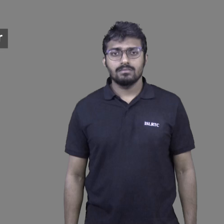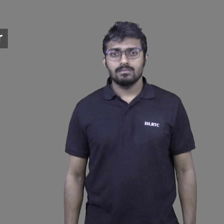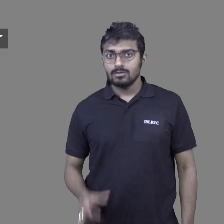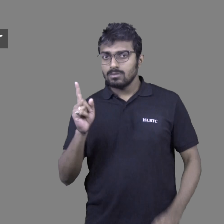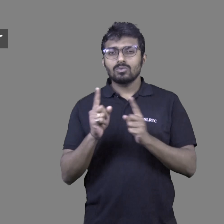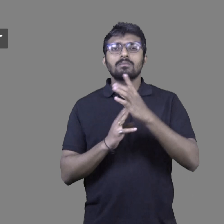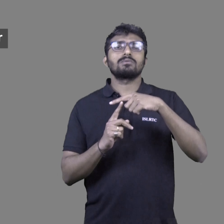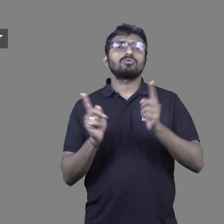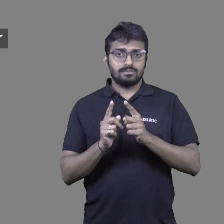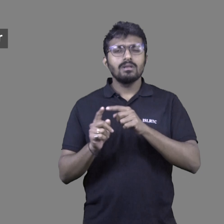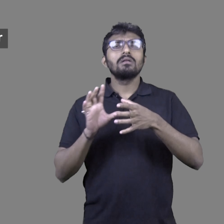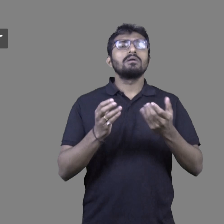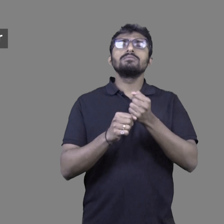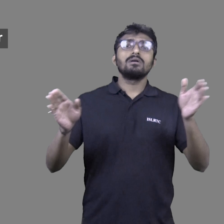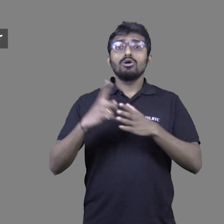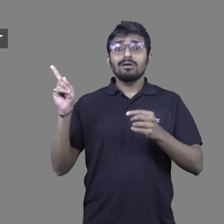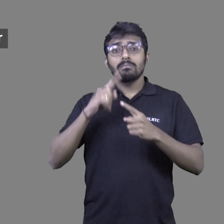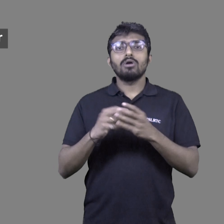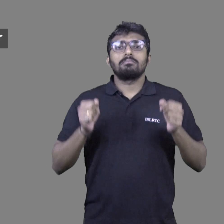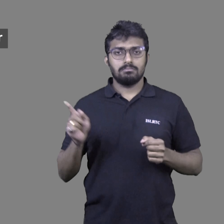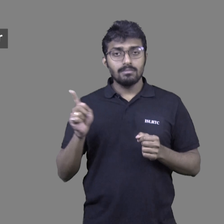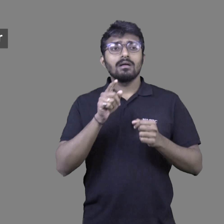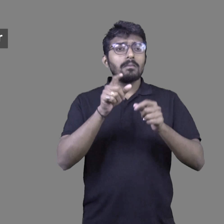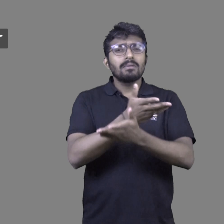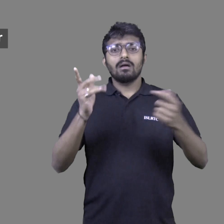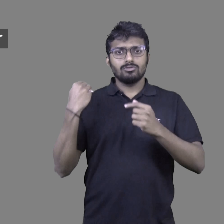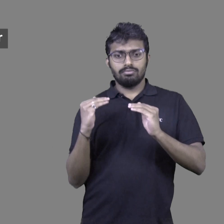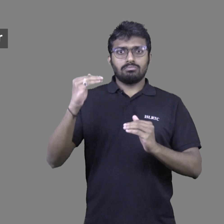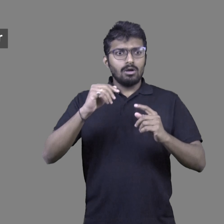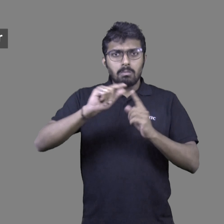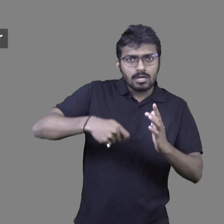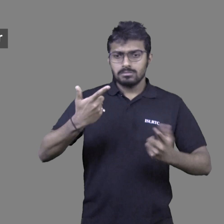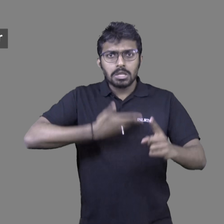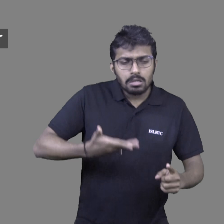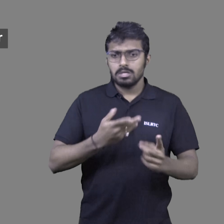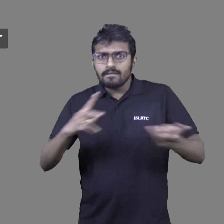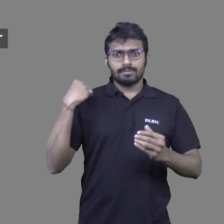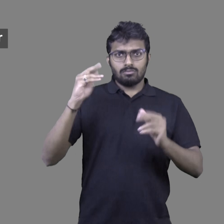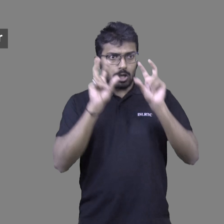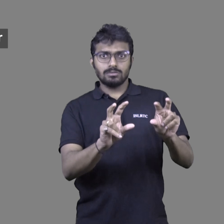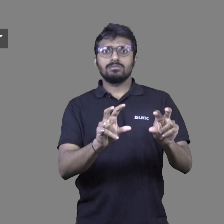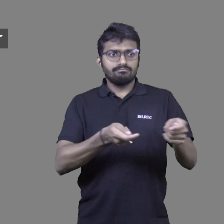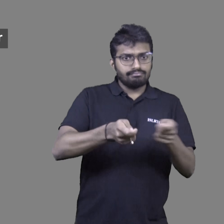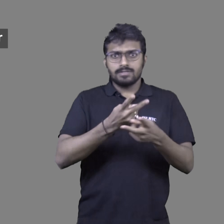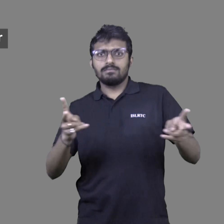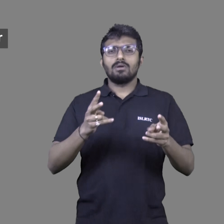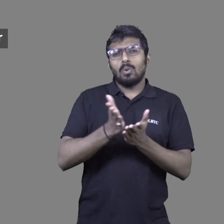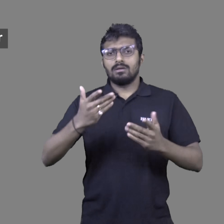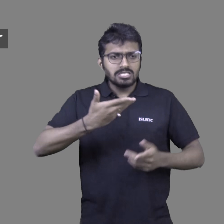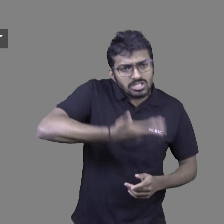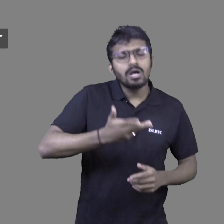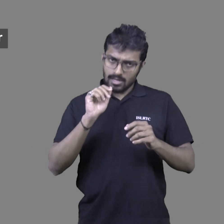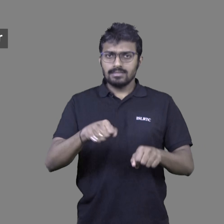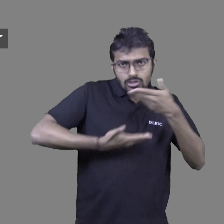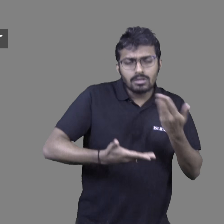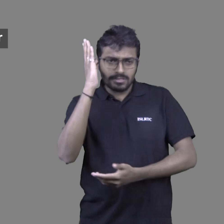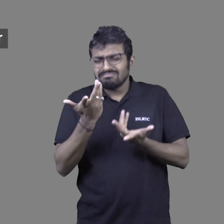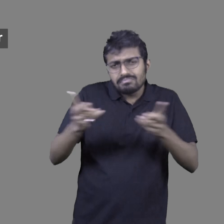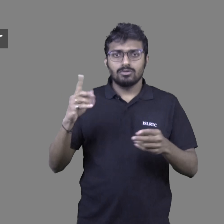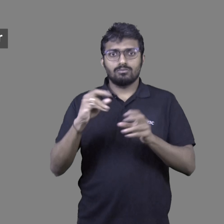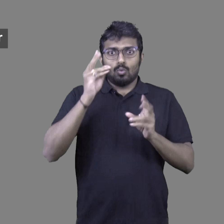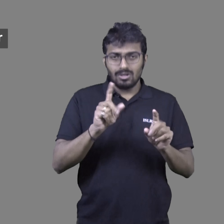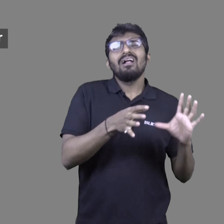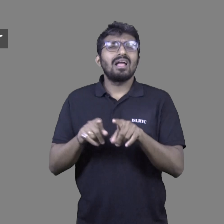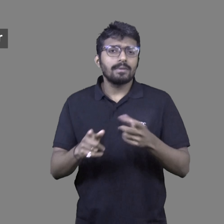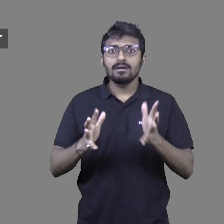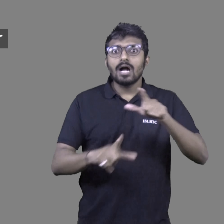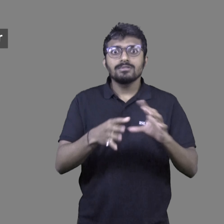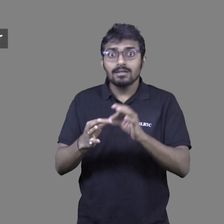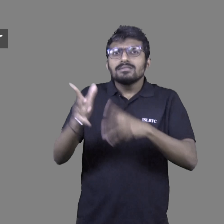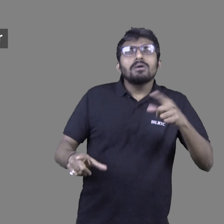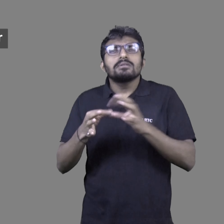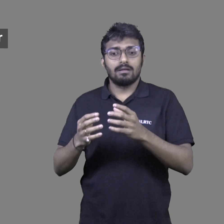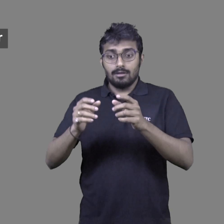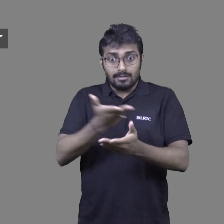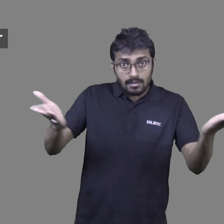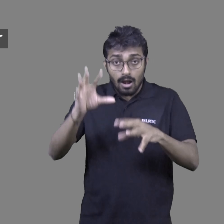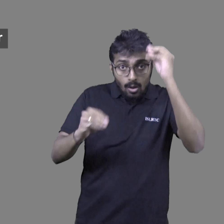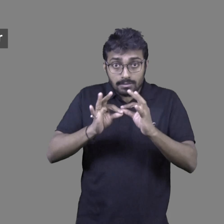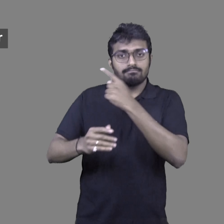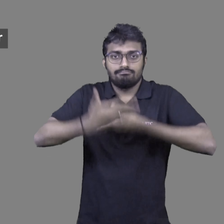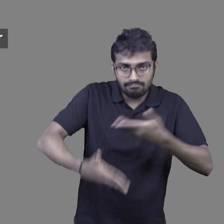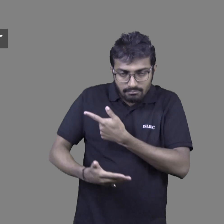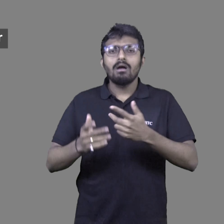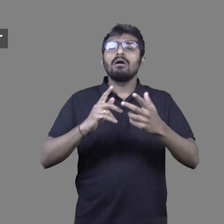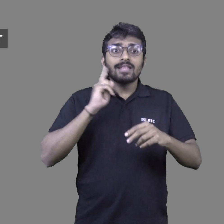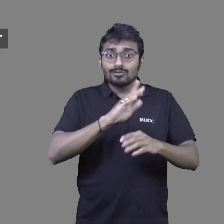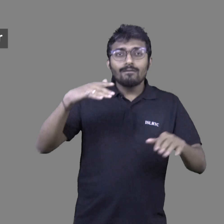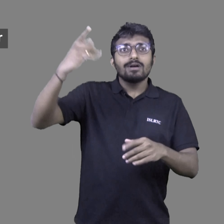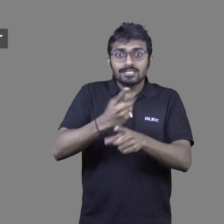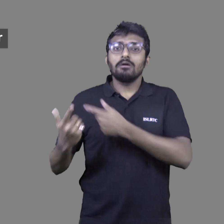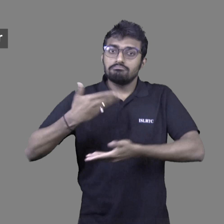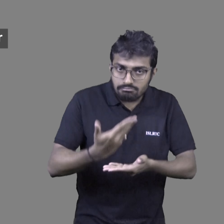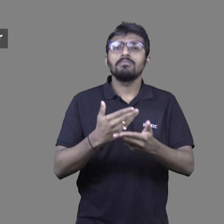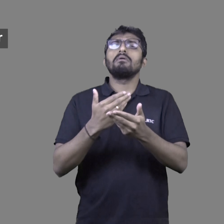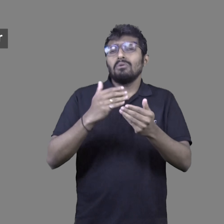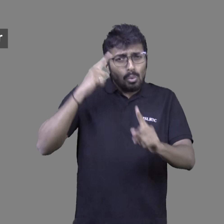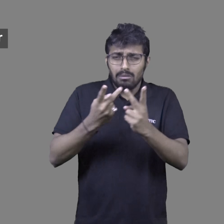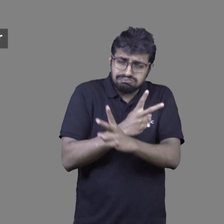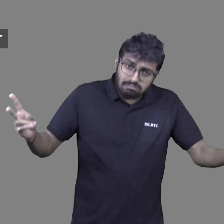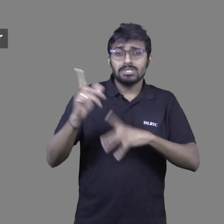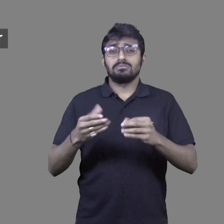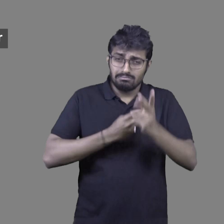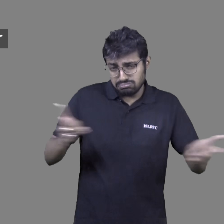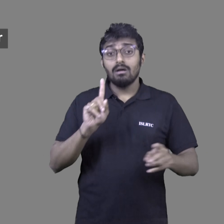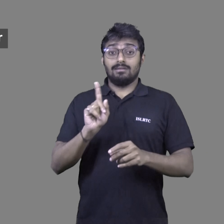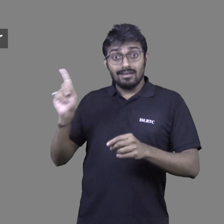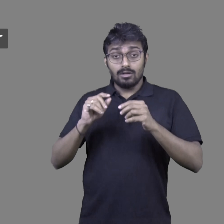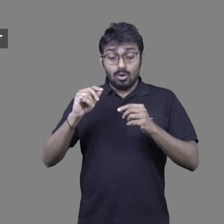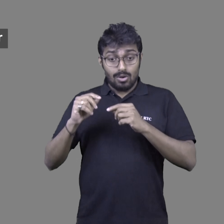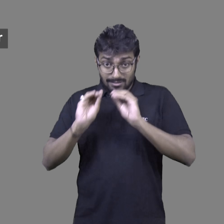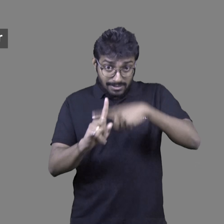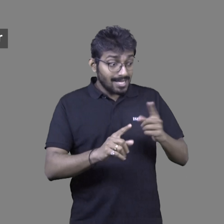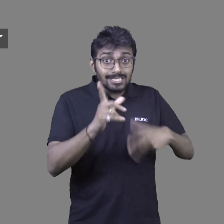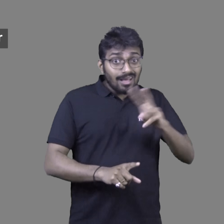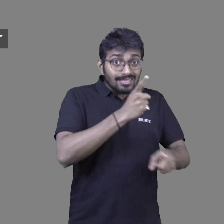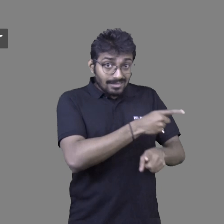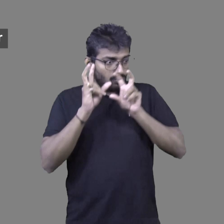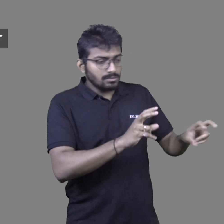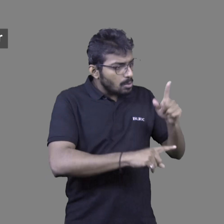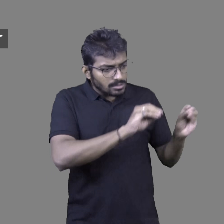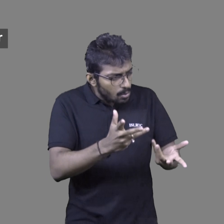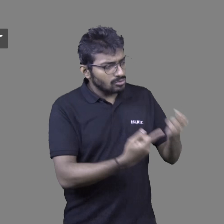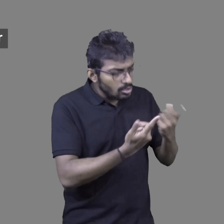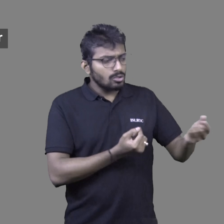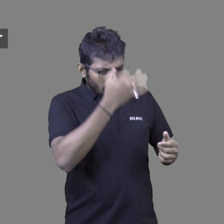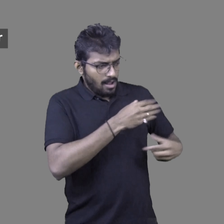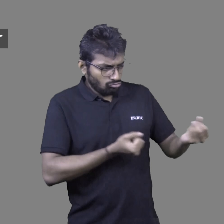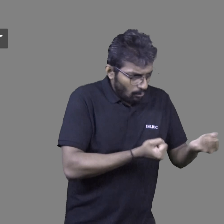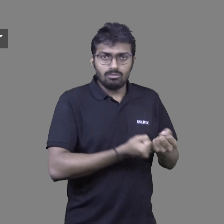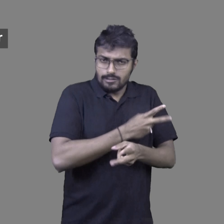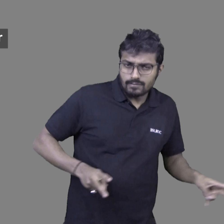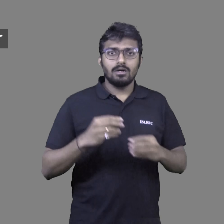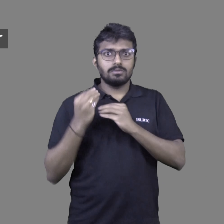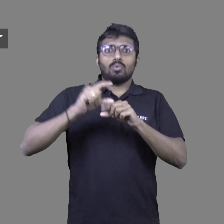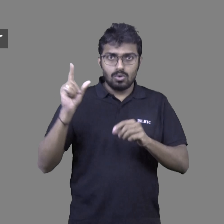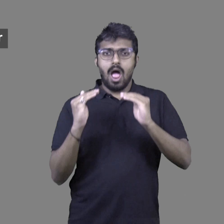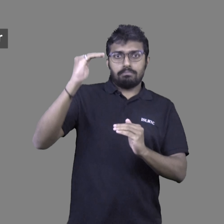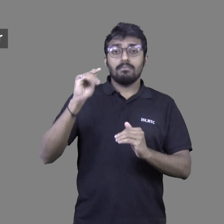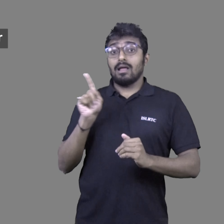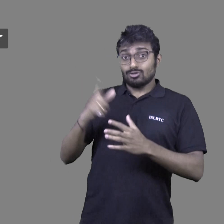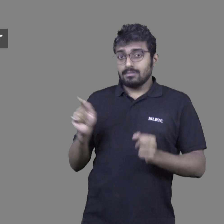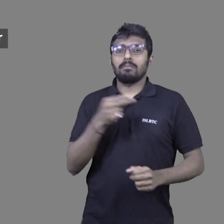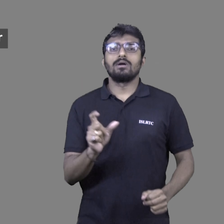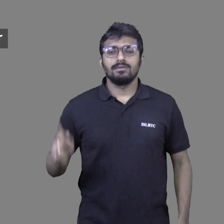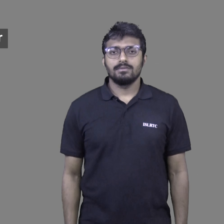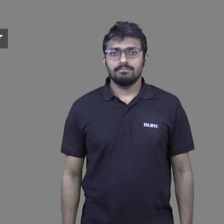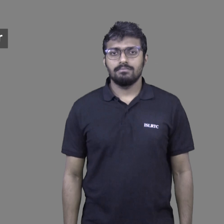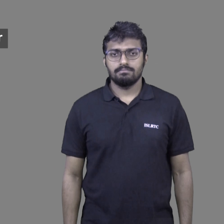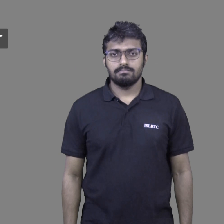Master Trainer